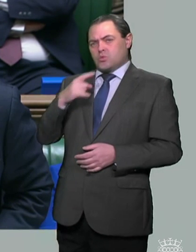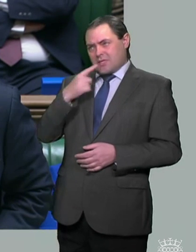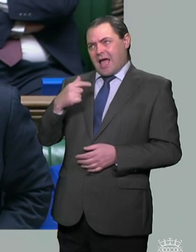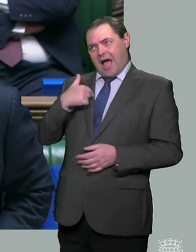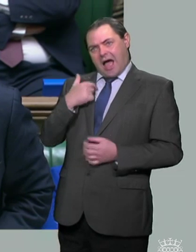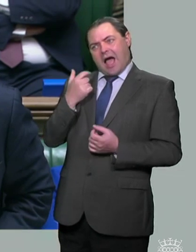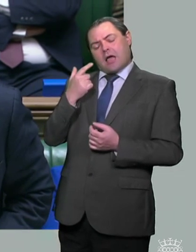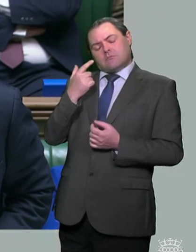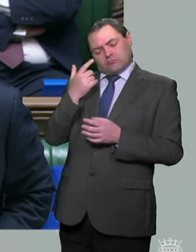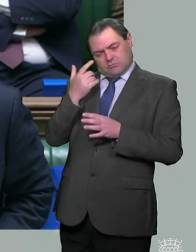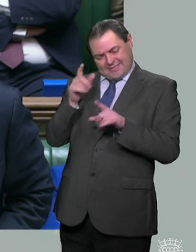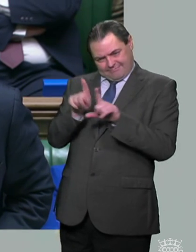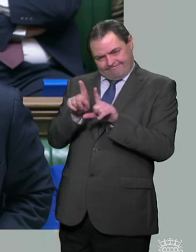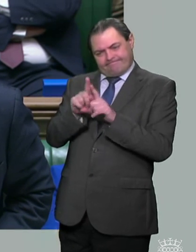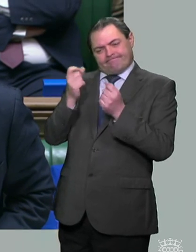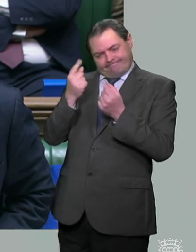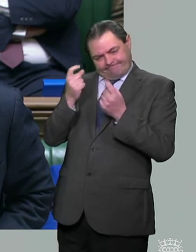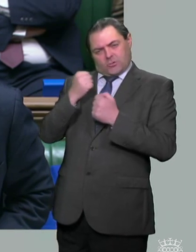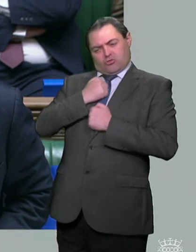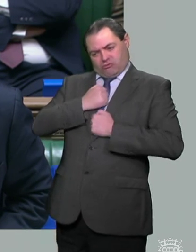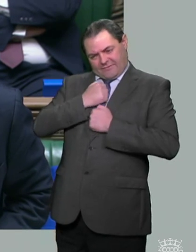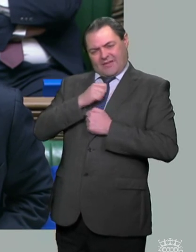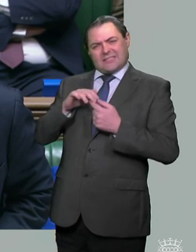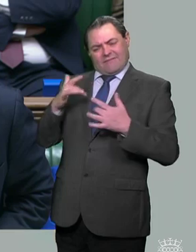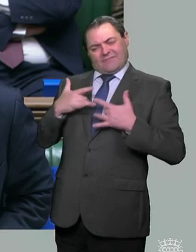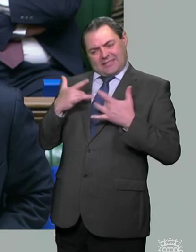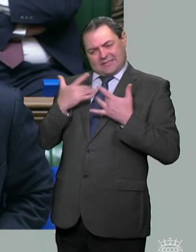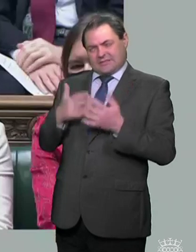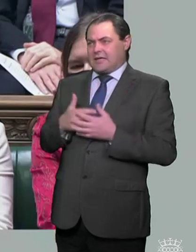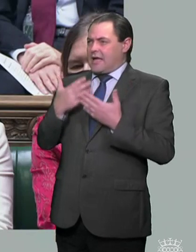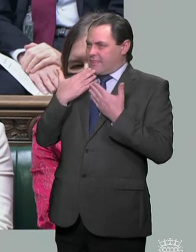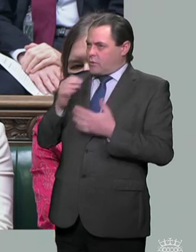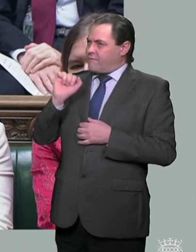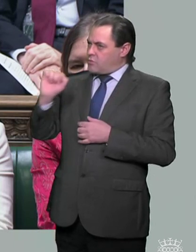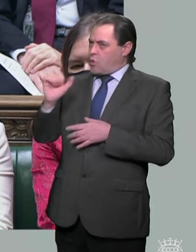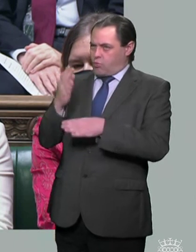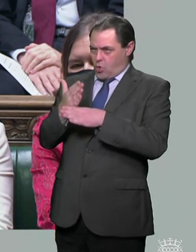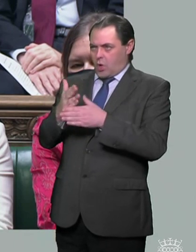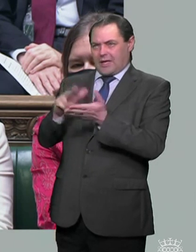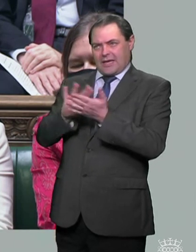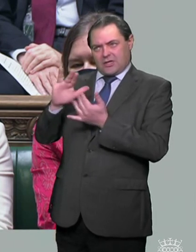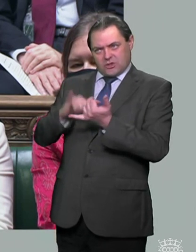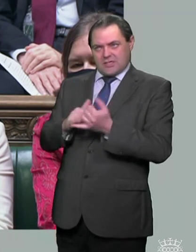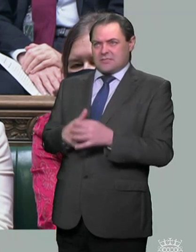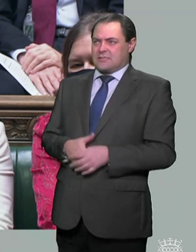I share and understand the honourable Member’s grief and her feelings.